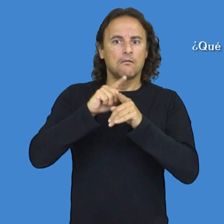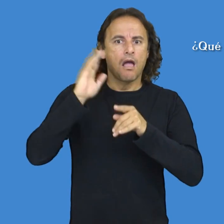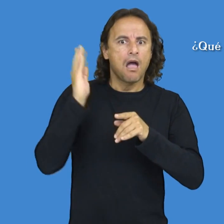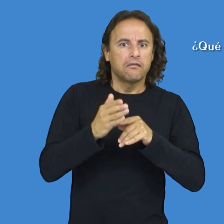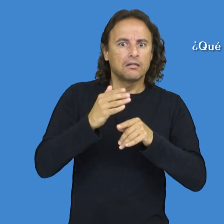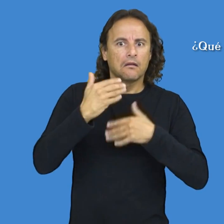afectar